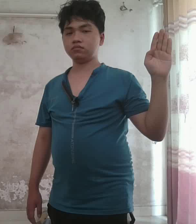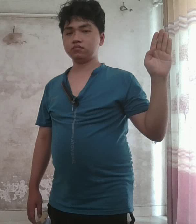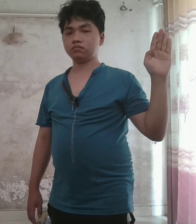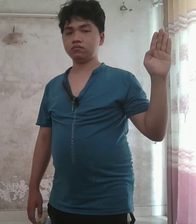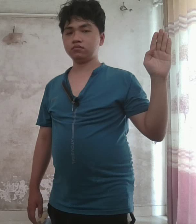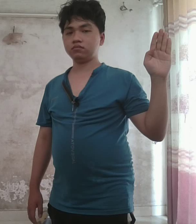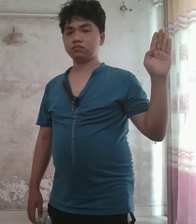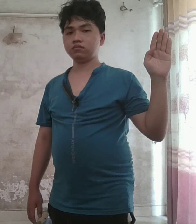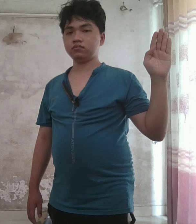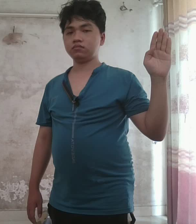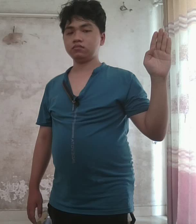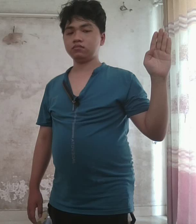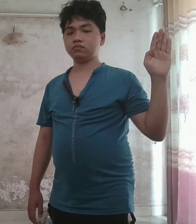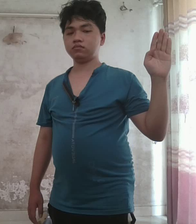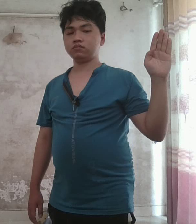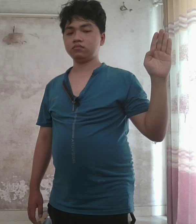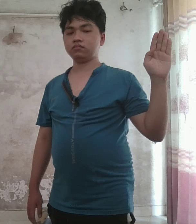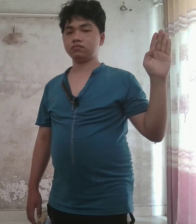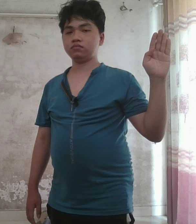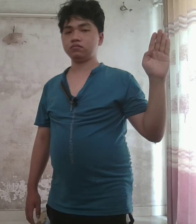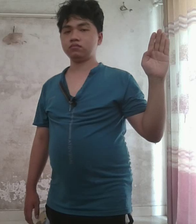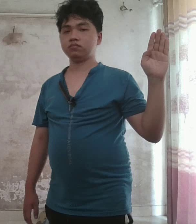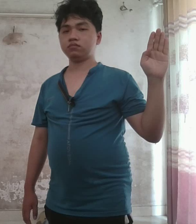b